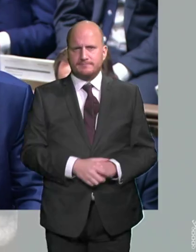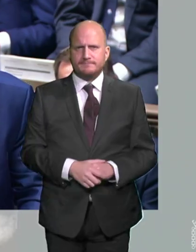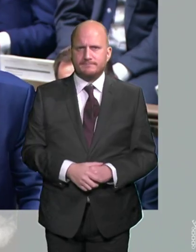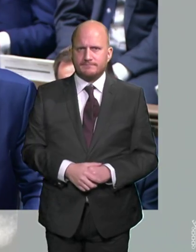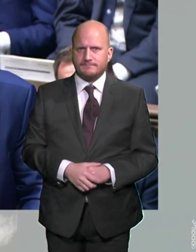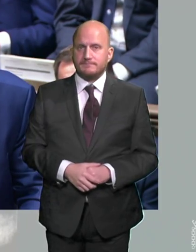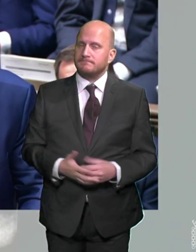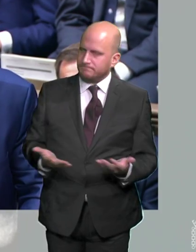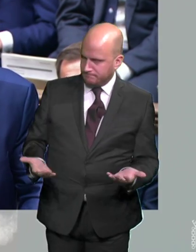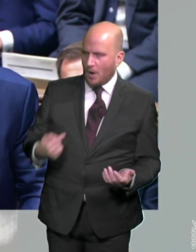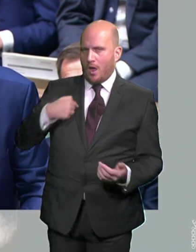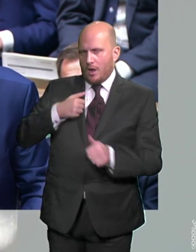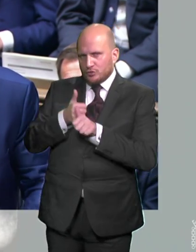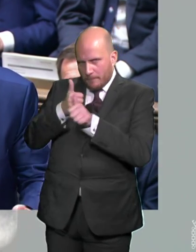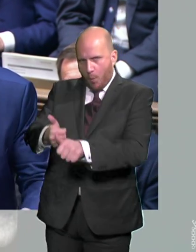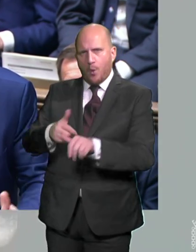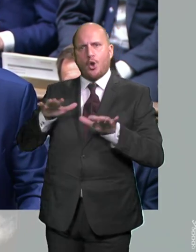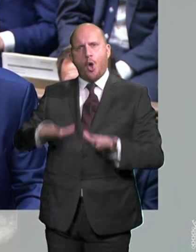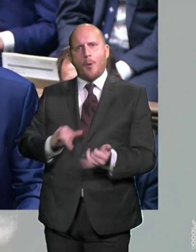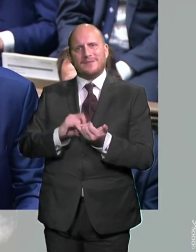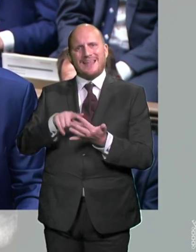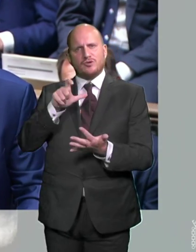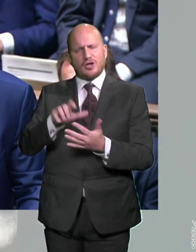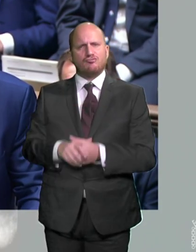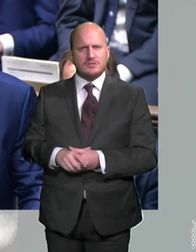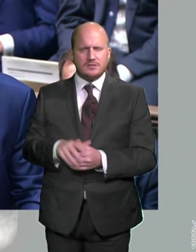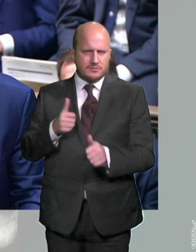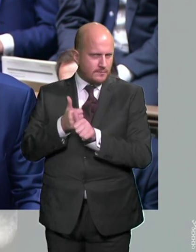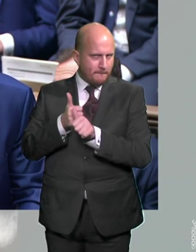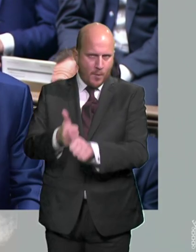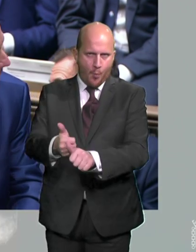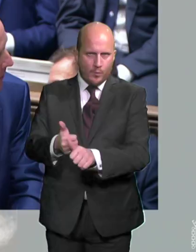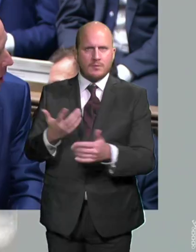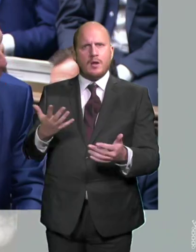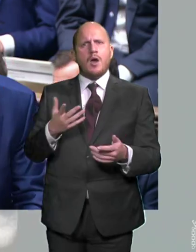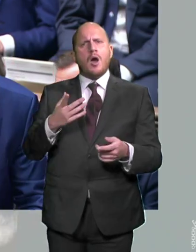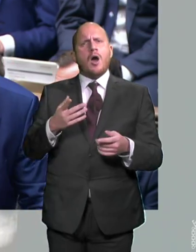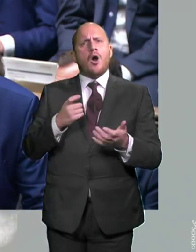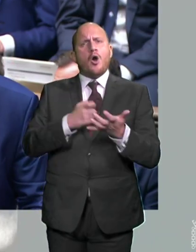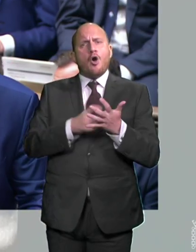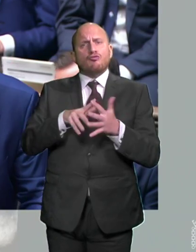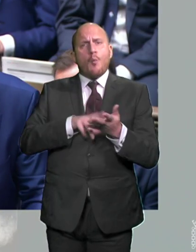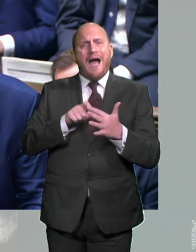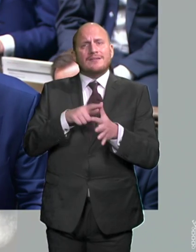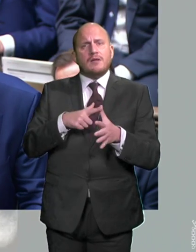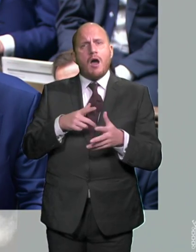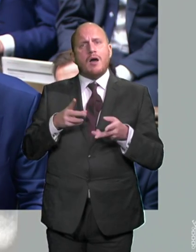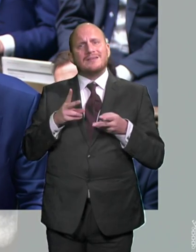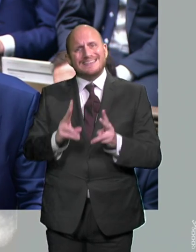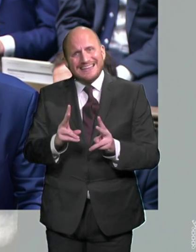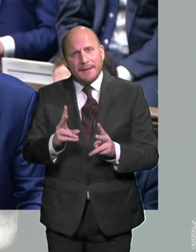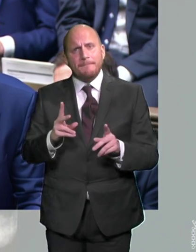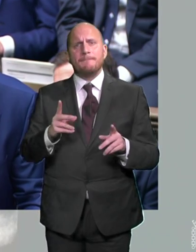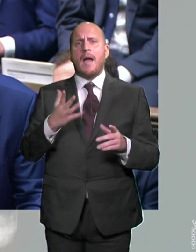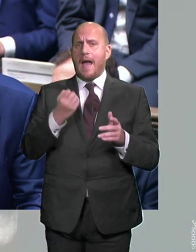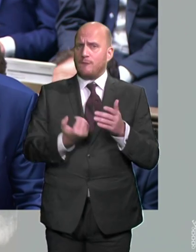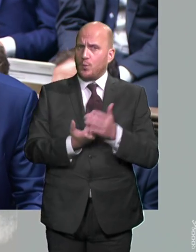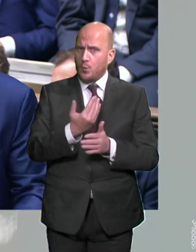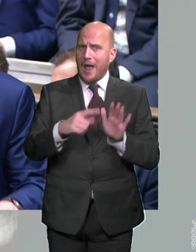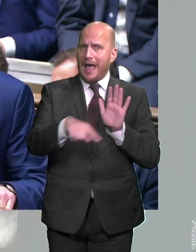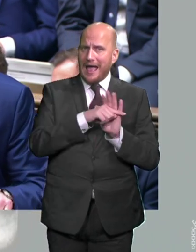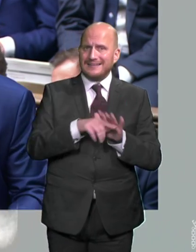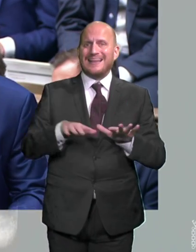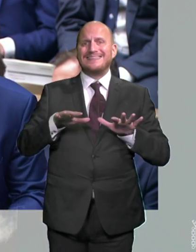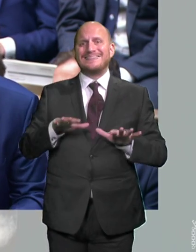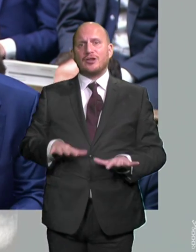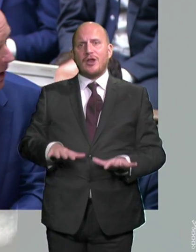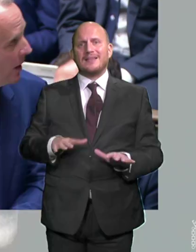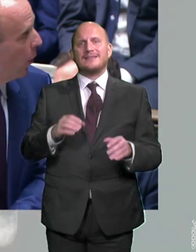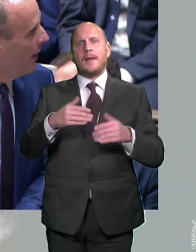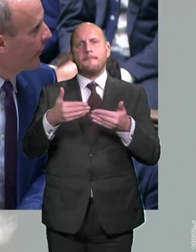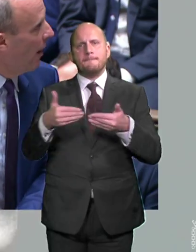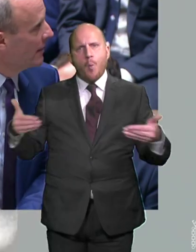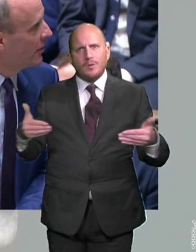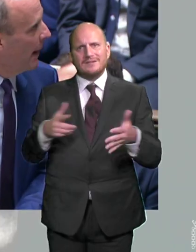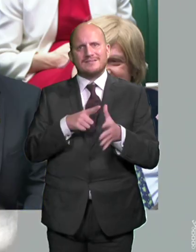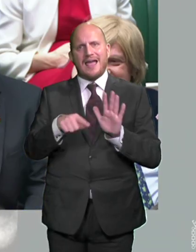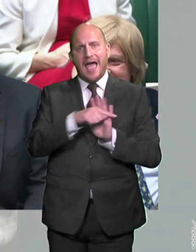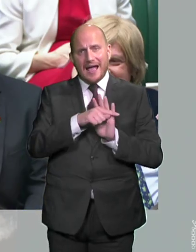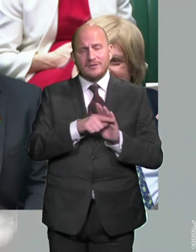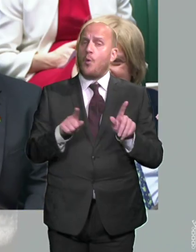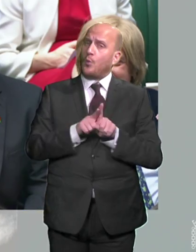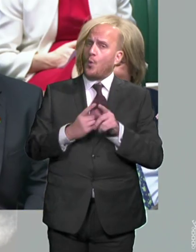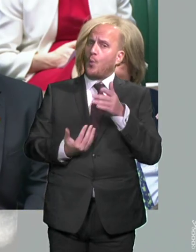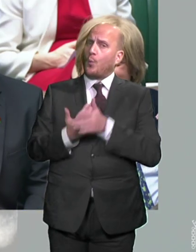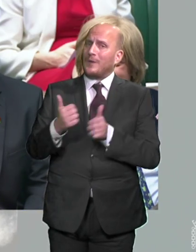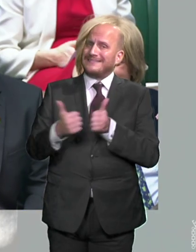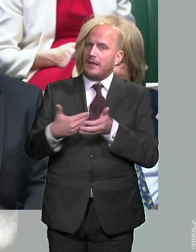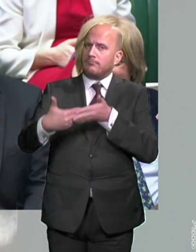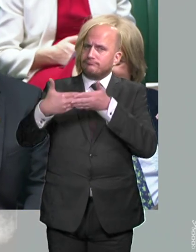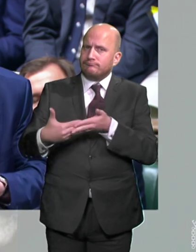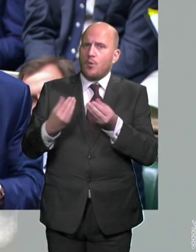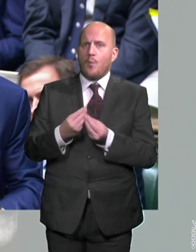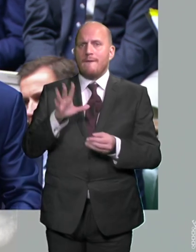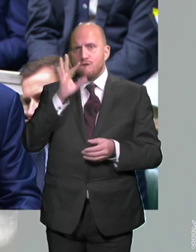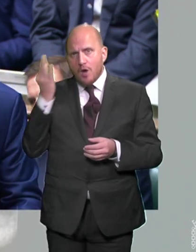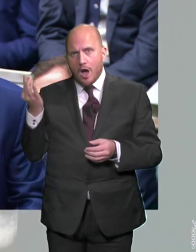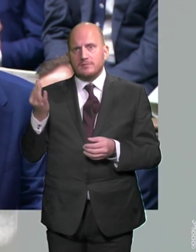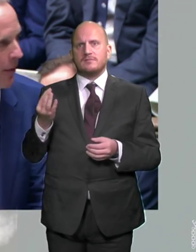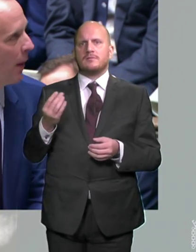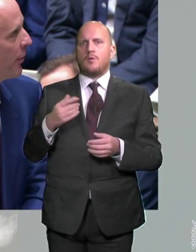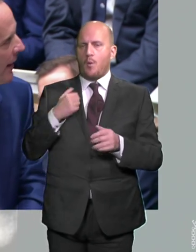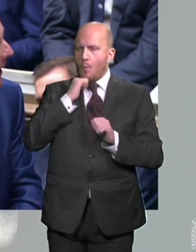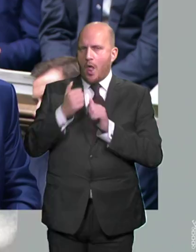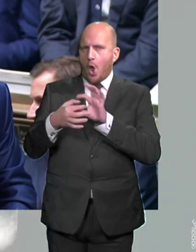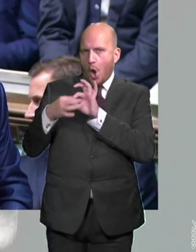We fully support the Home Secretary and the important measures she has taken, whether on the Rwanda scheme, implementing the Nationality and Borders Act 2022, or the new deal with France to make sure that we collaborate with our international partners on a shared issue.